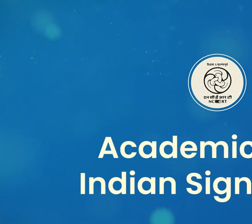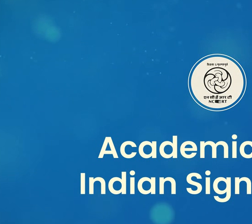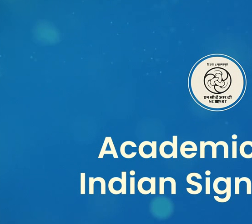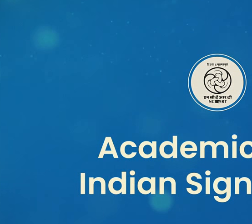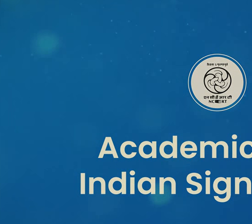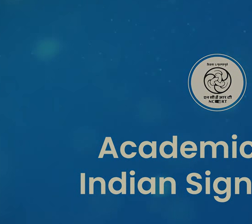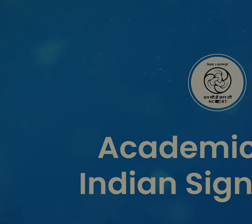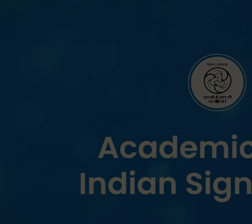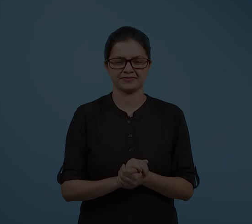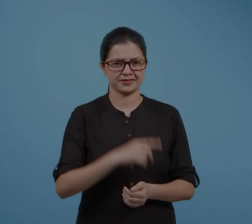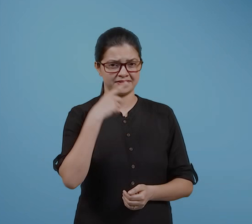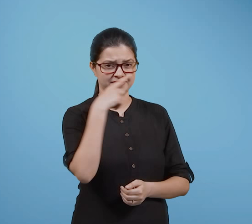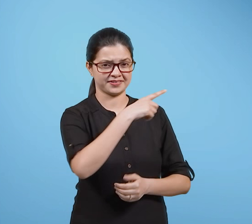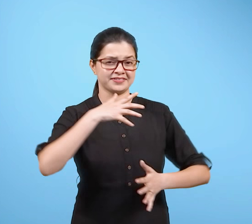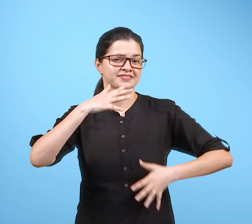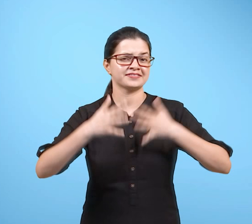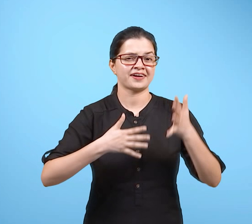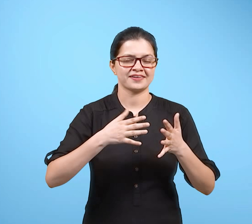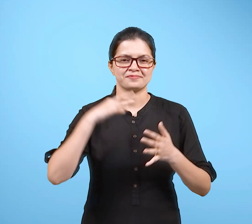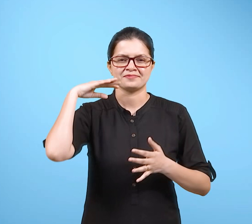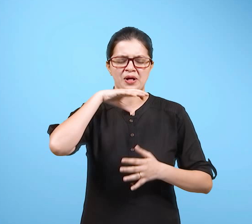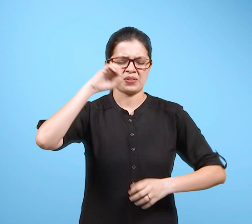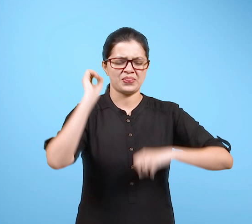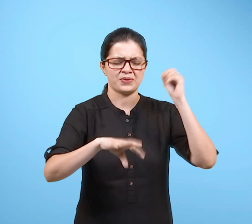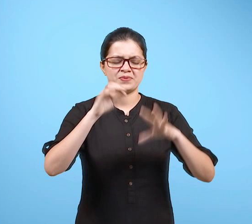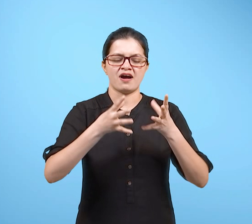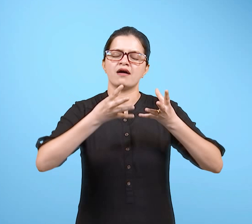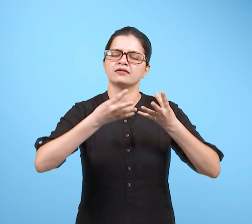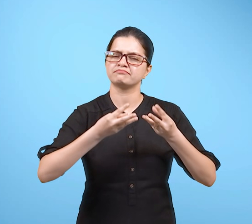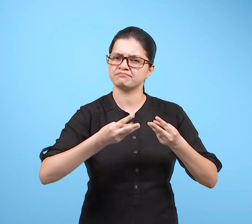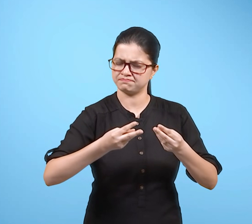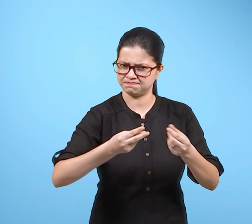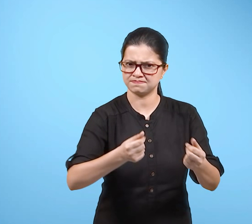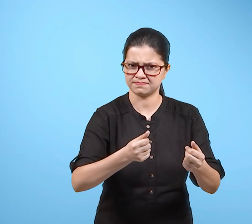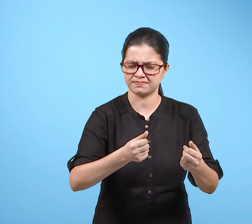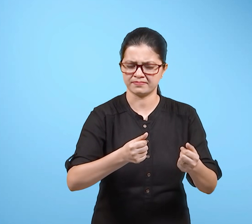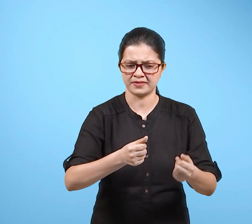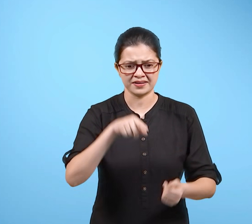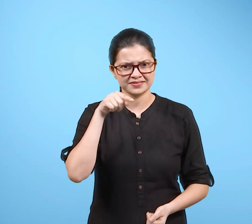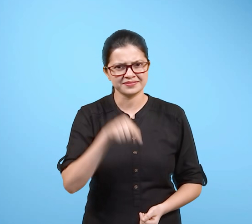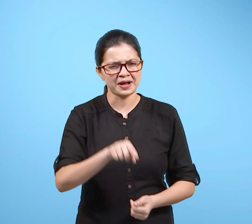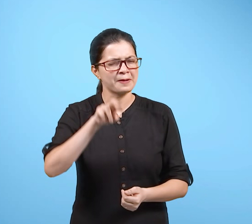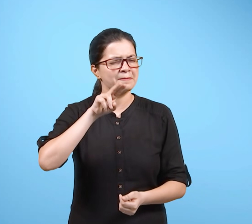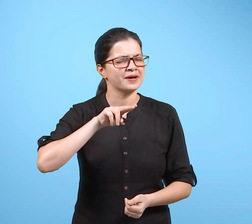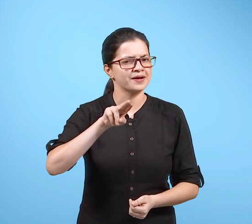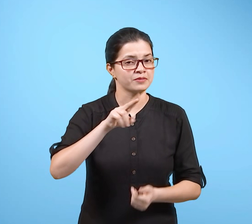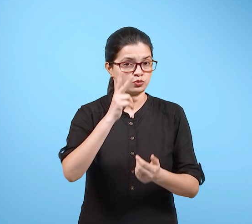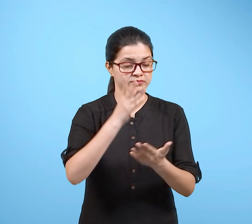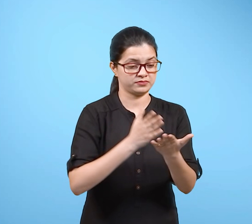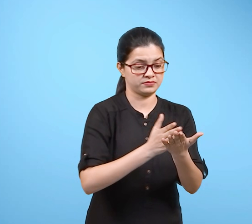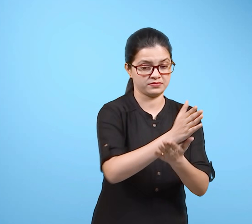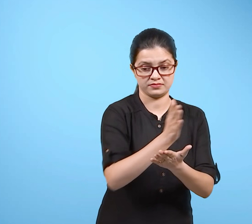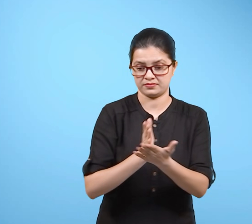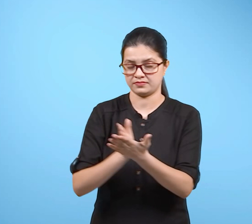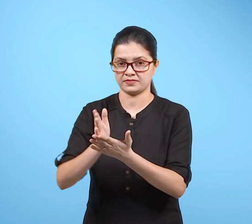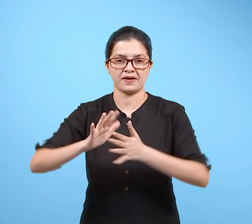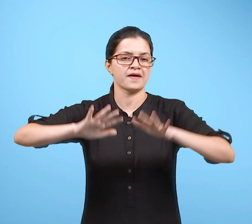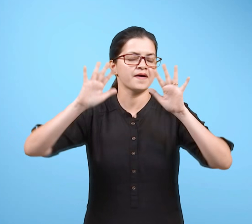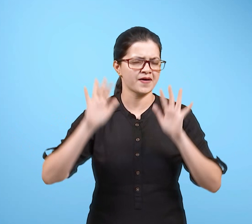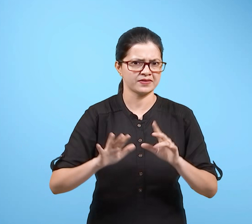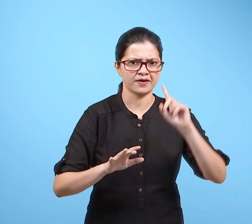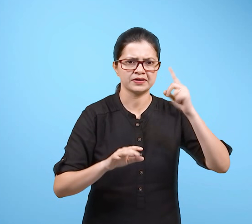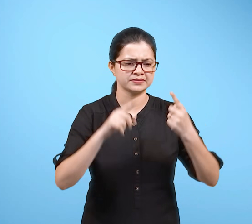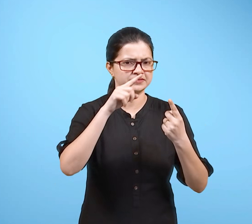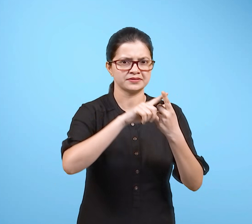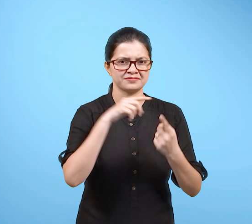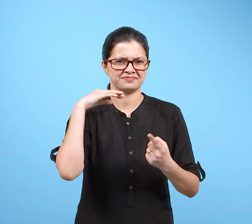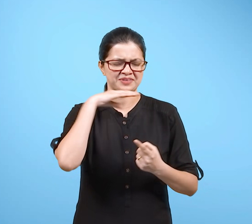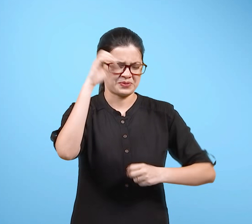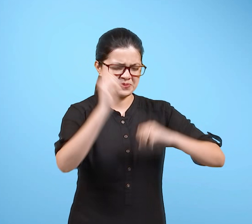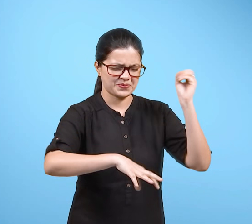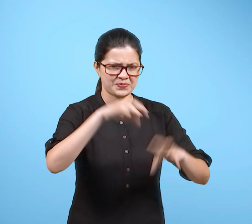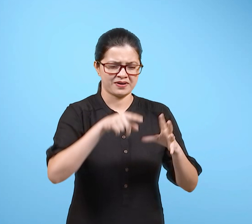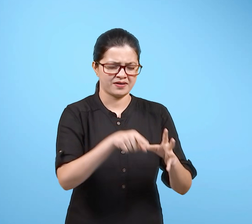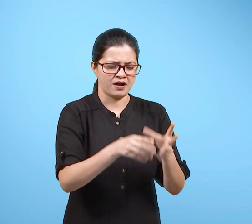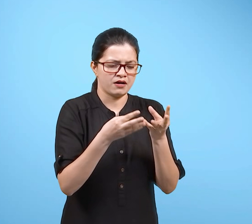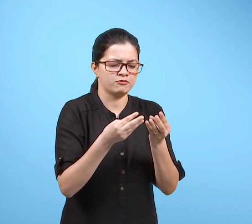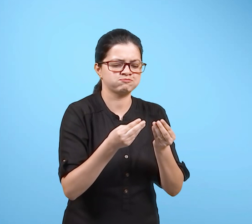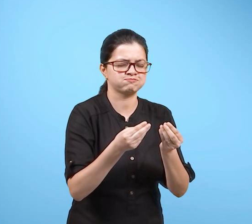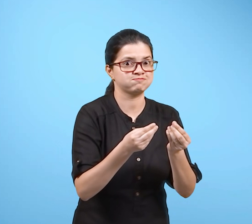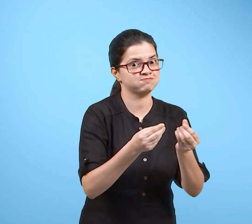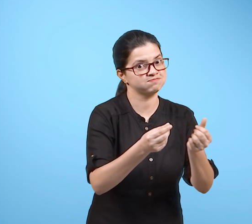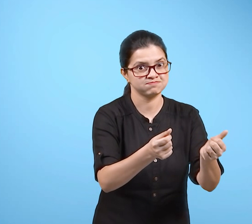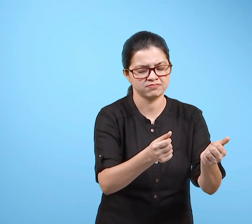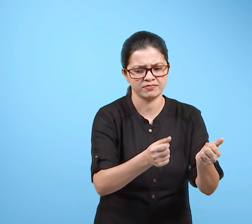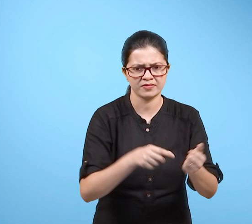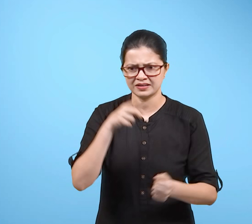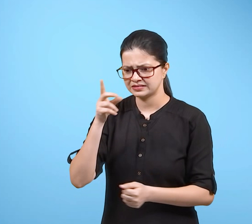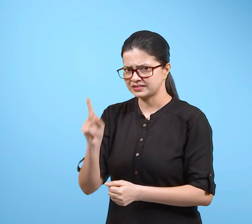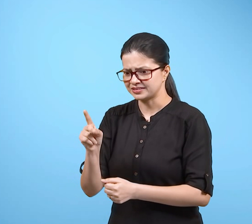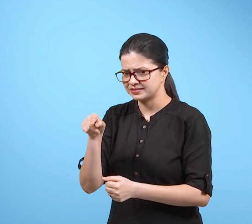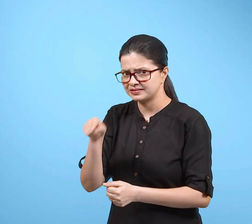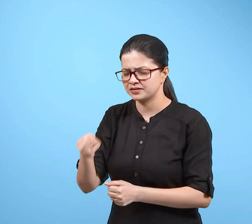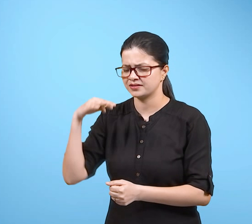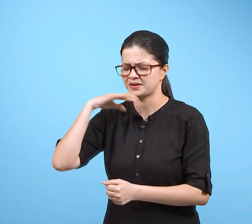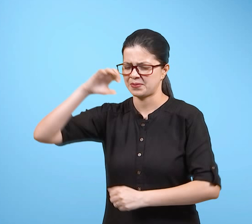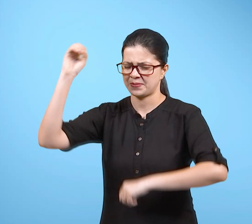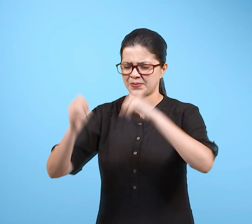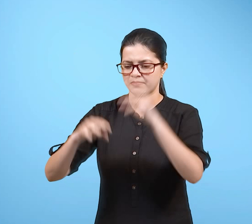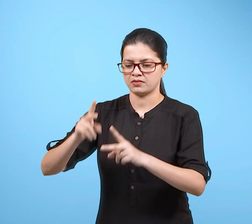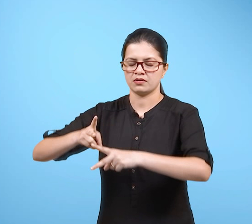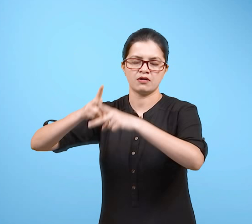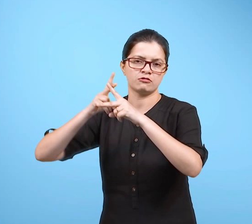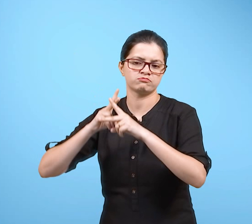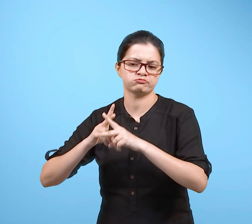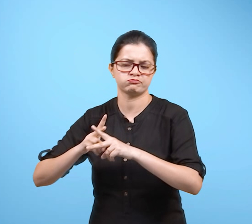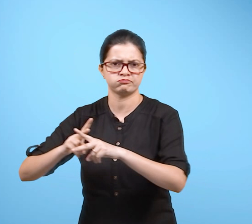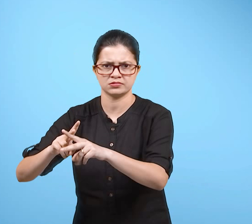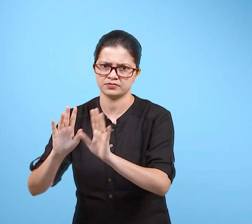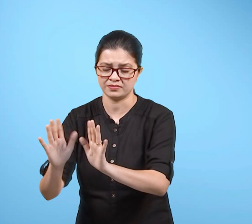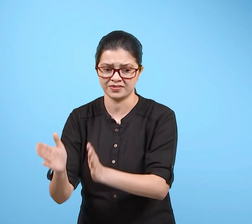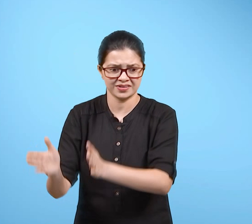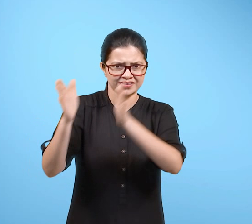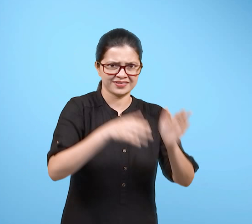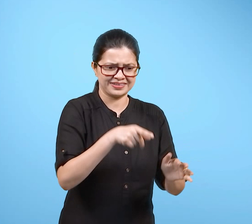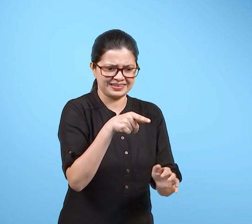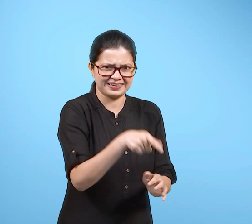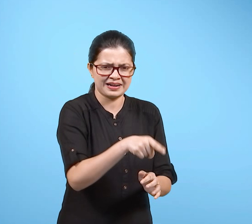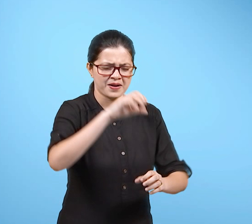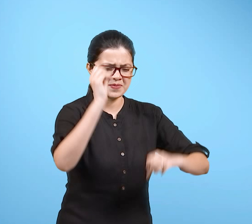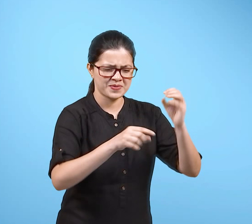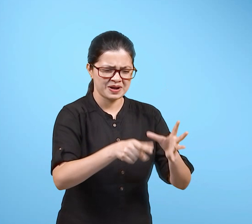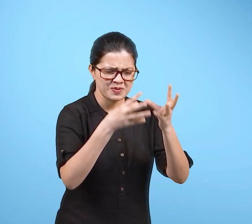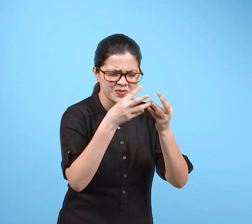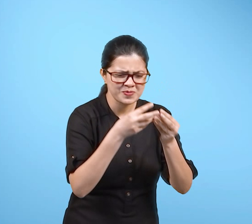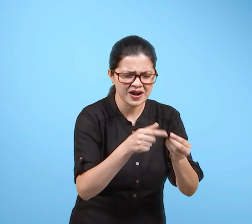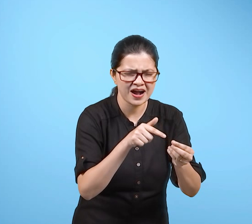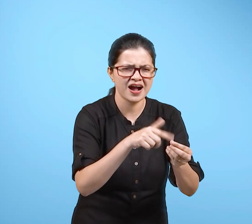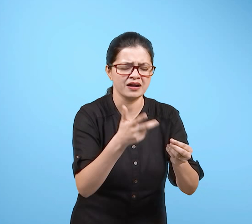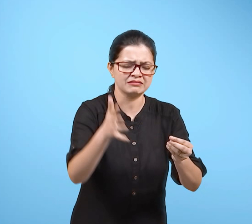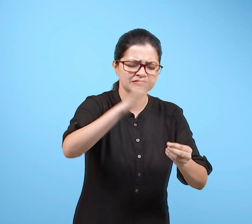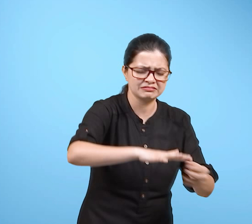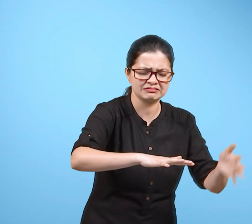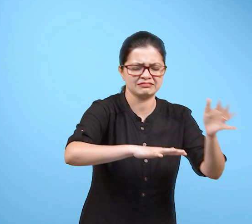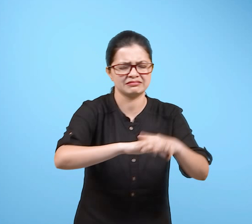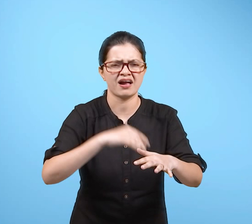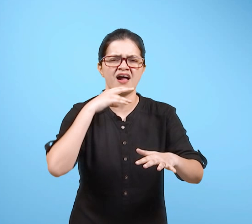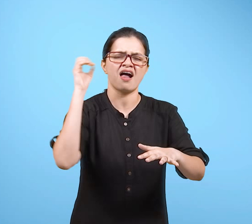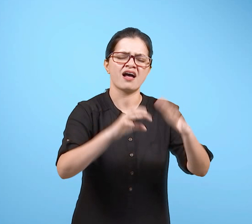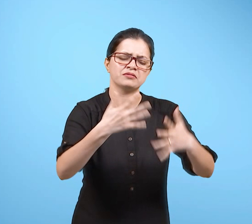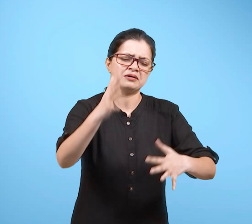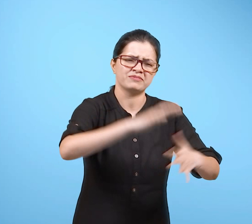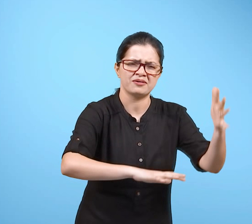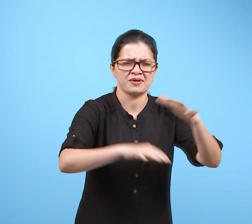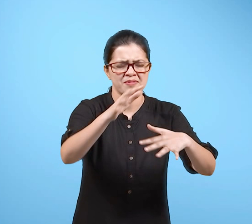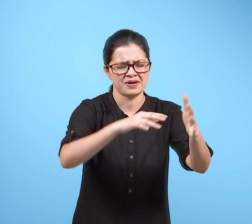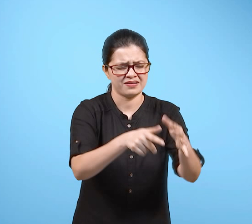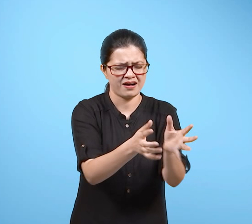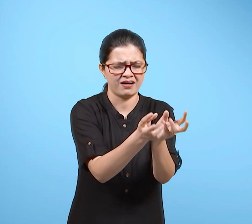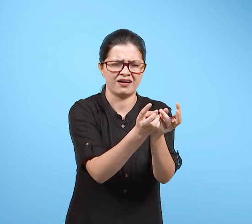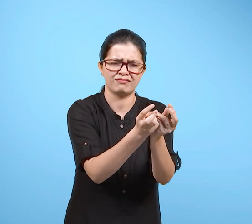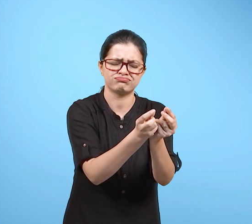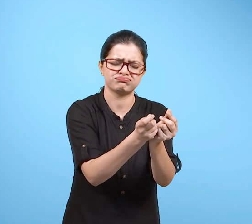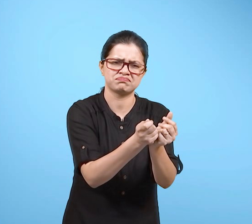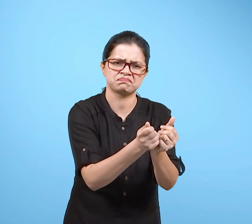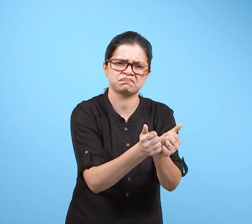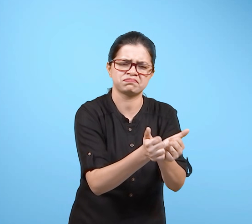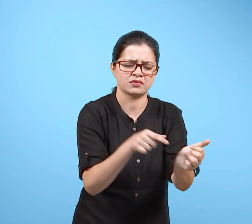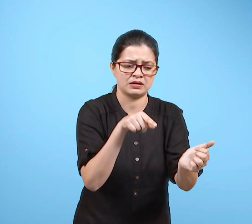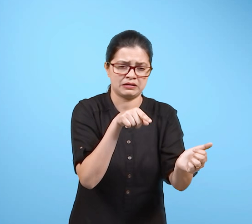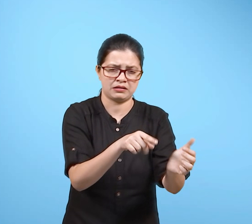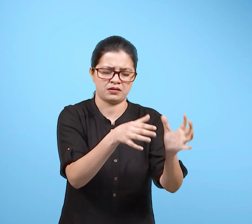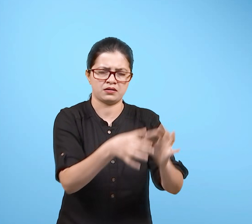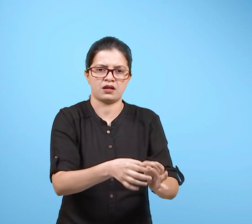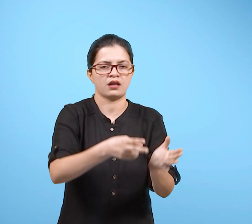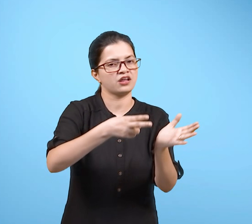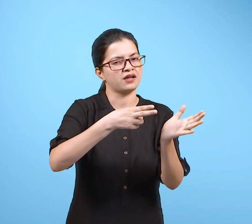Biodegradable This sign refers to biodegradable. Substances can be either biodegradable or non-biodegradable. when something is biodegradable, it means that it can be broken down or it decays naturally and easily by